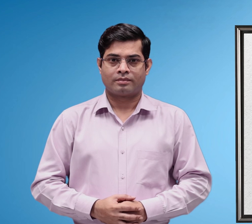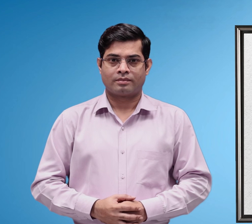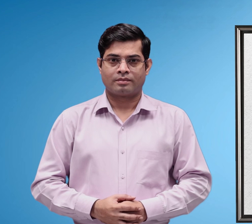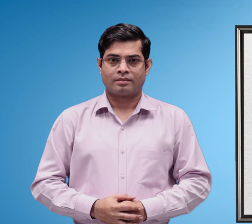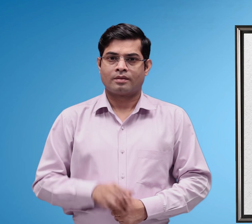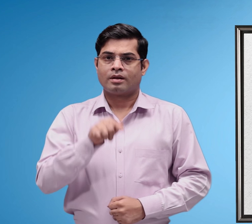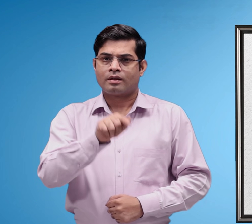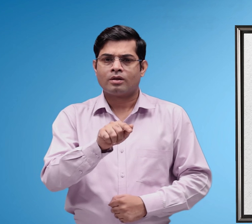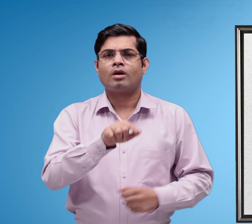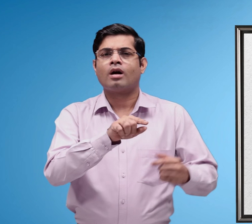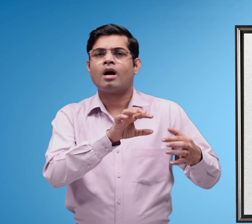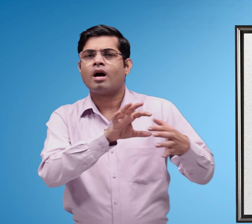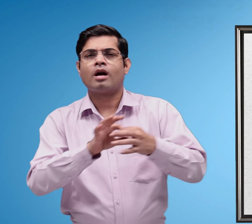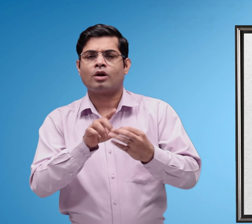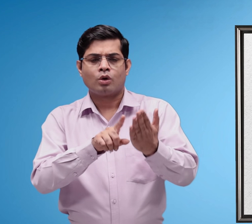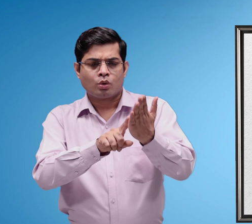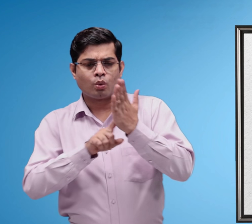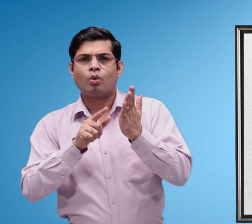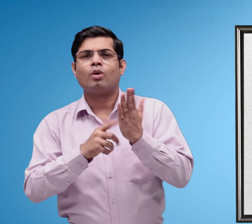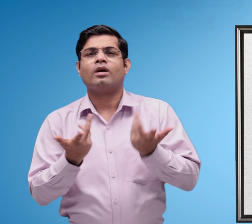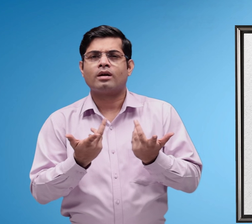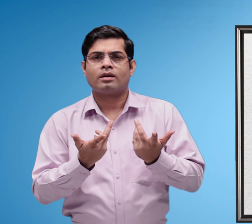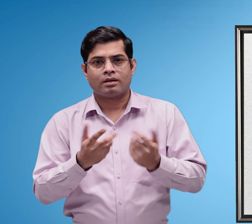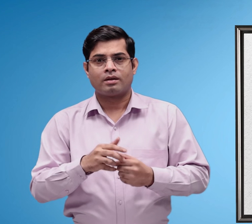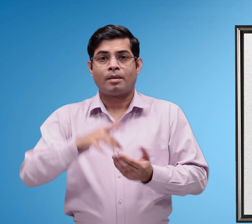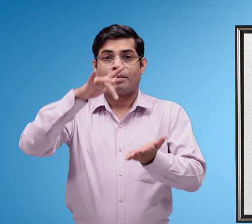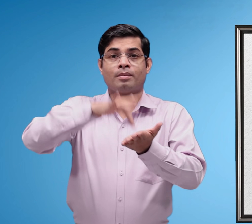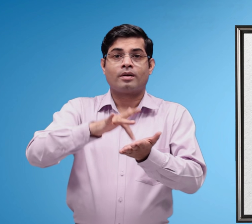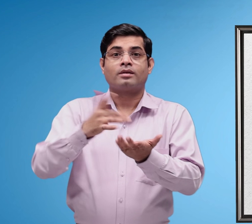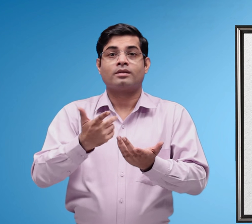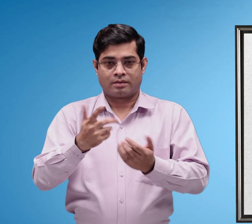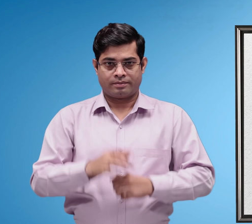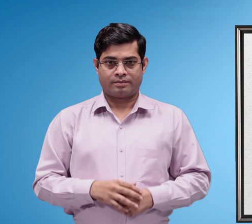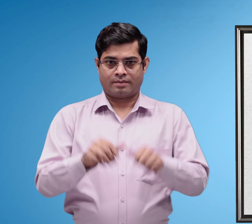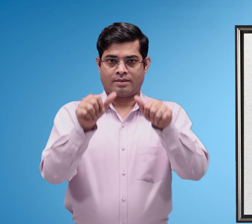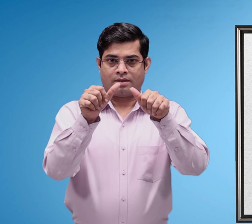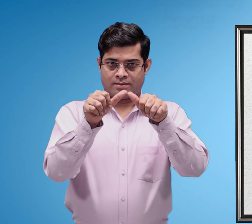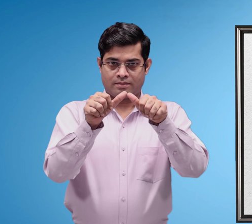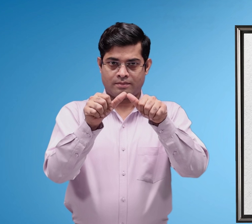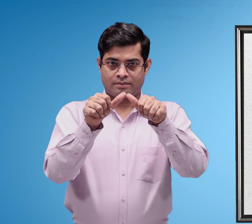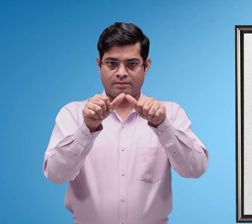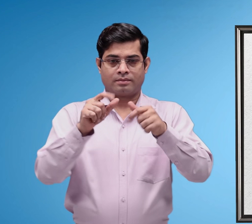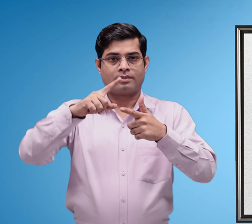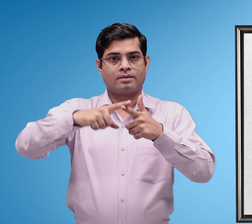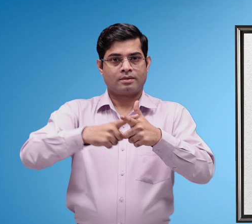Stories from the Jatakas were often shown on the railings of stupas